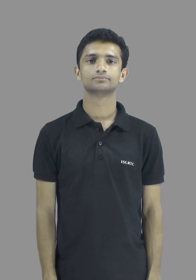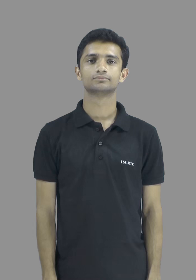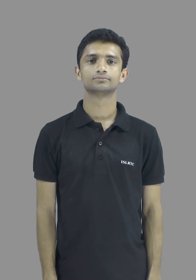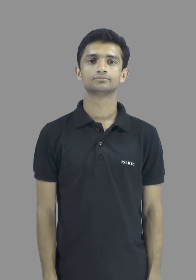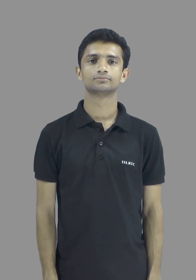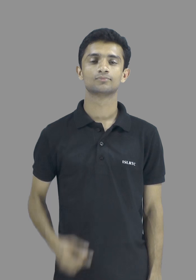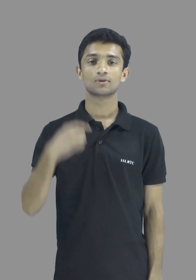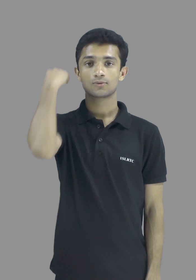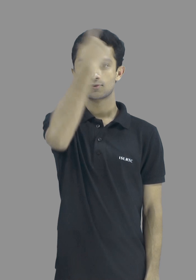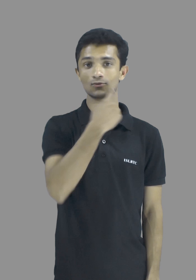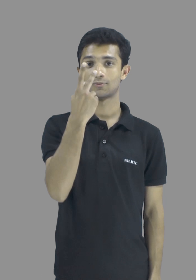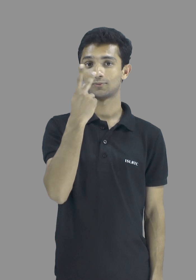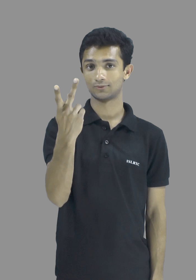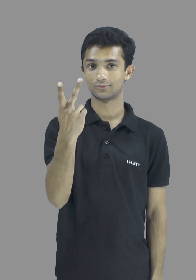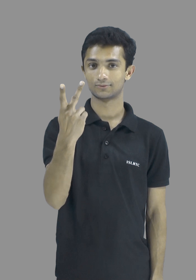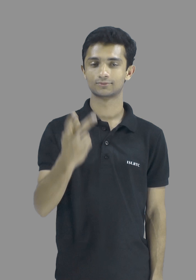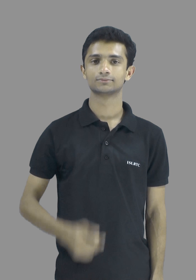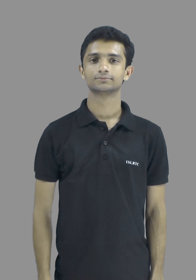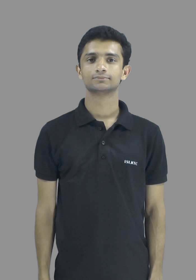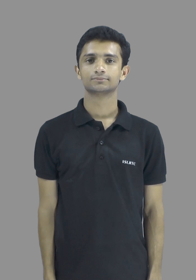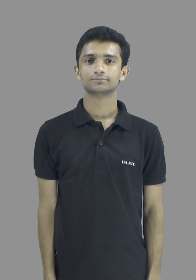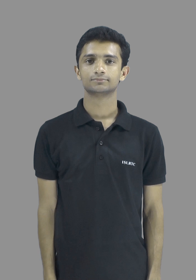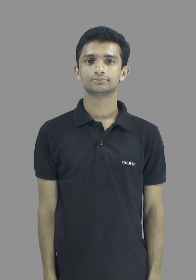Twin